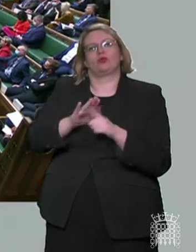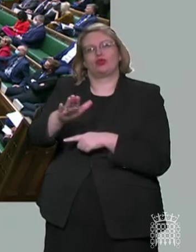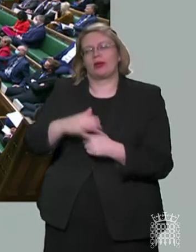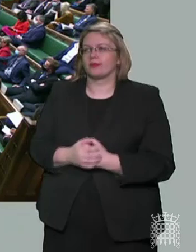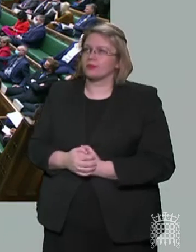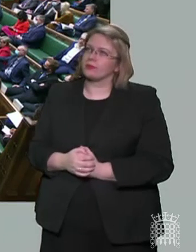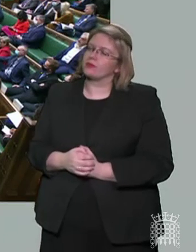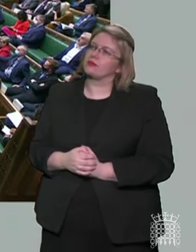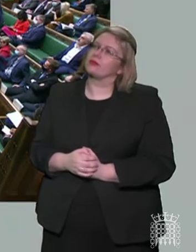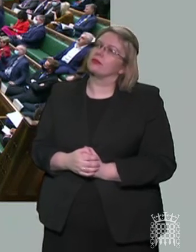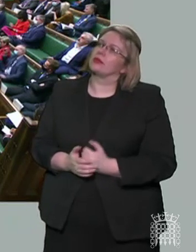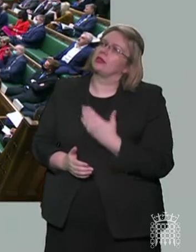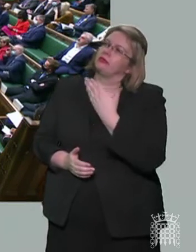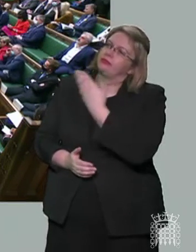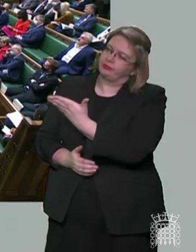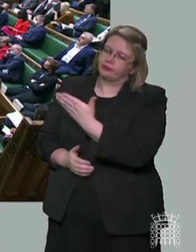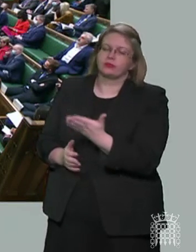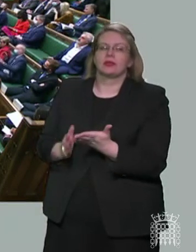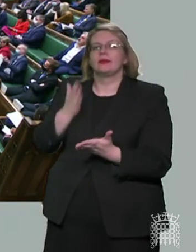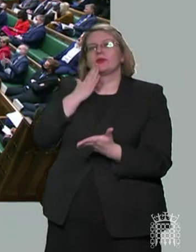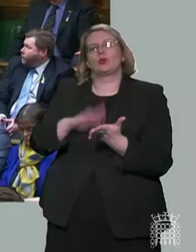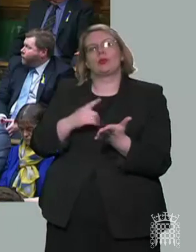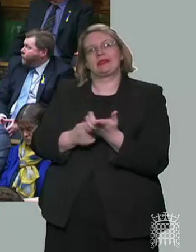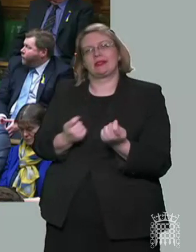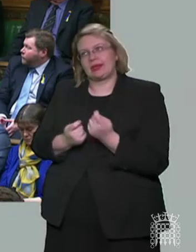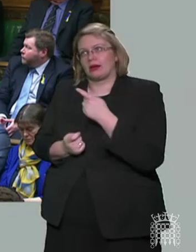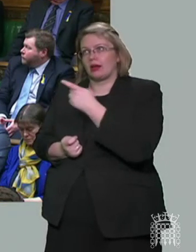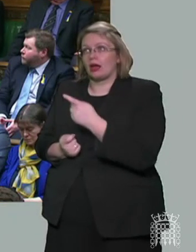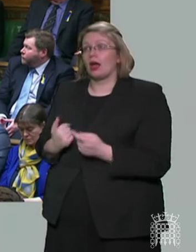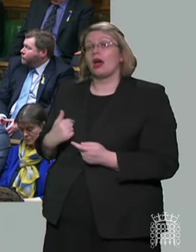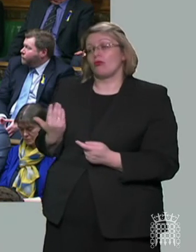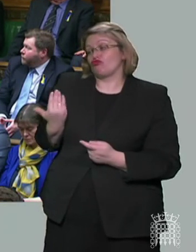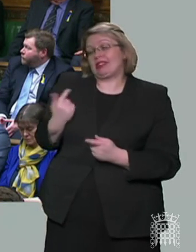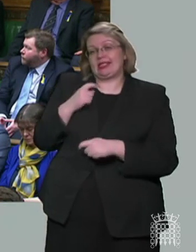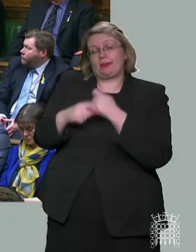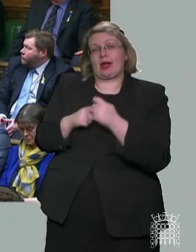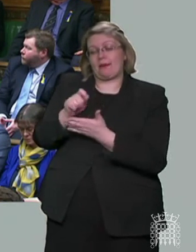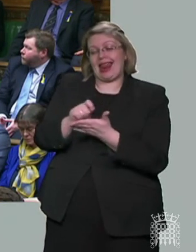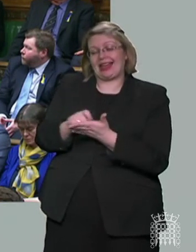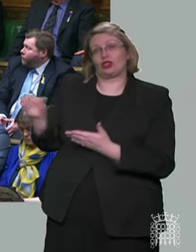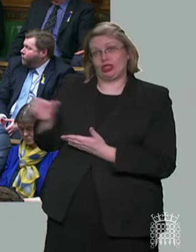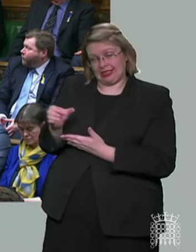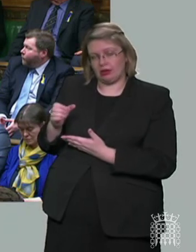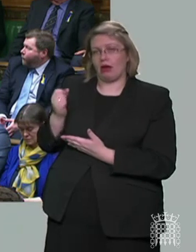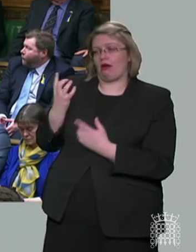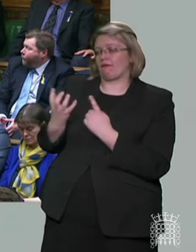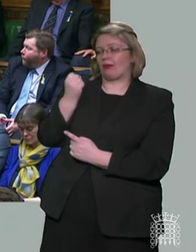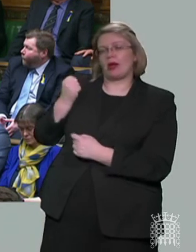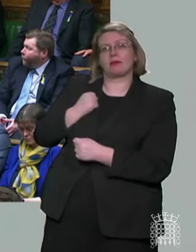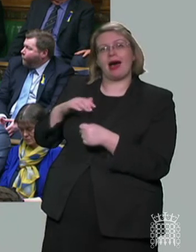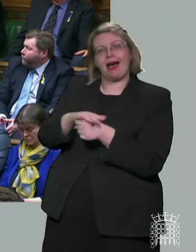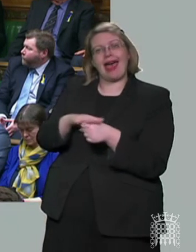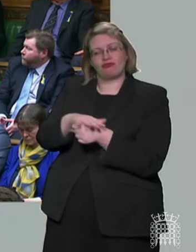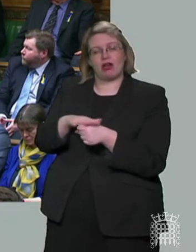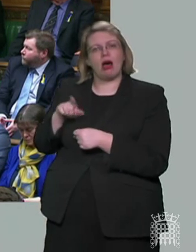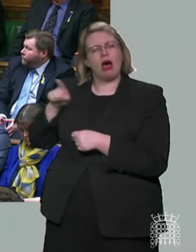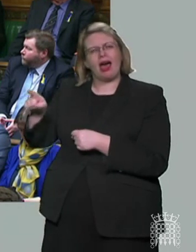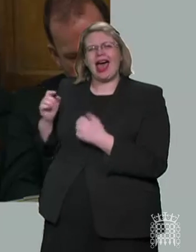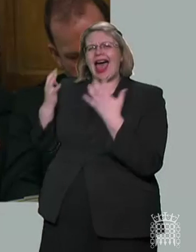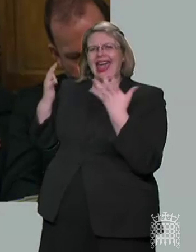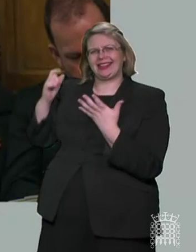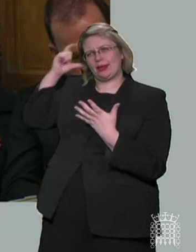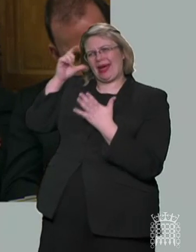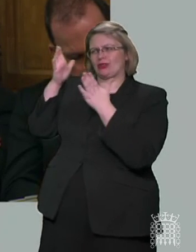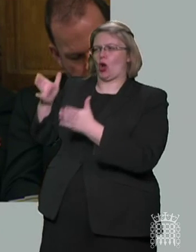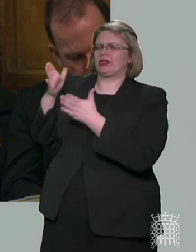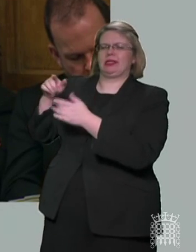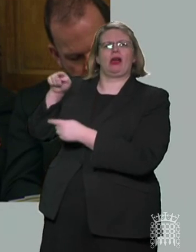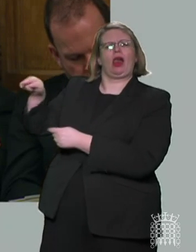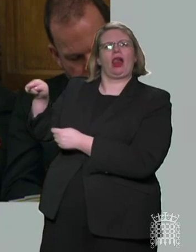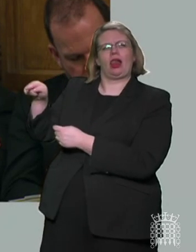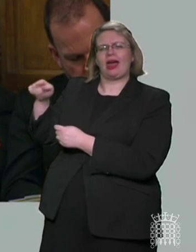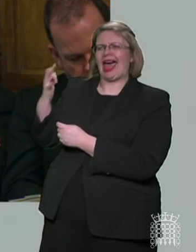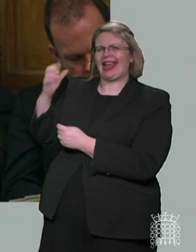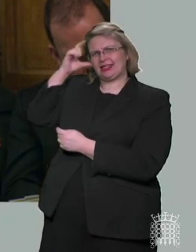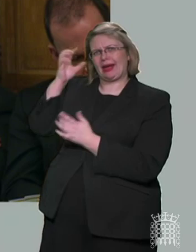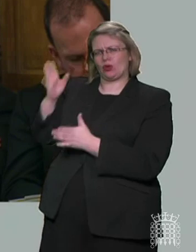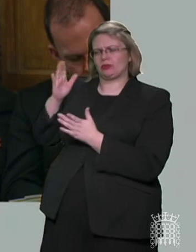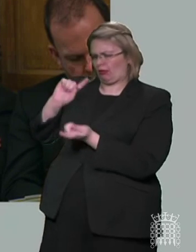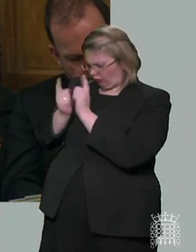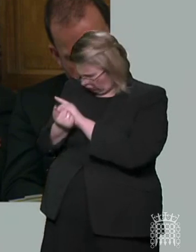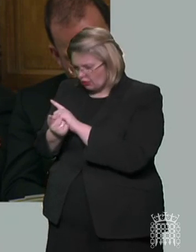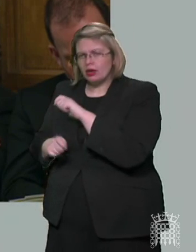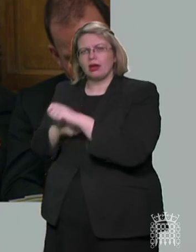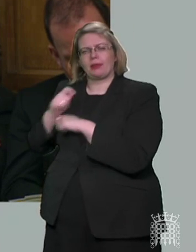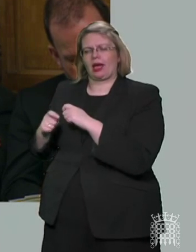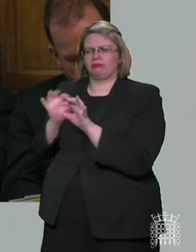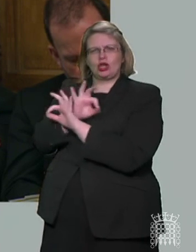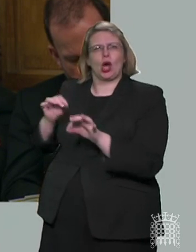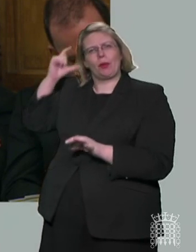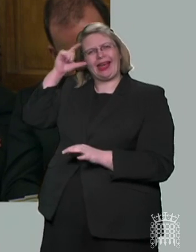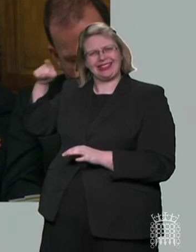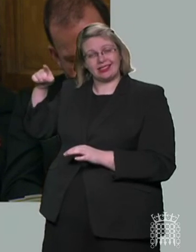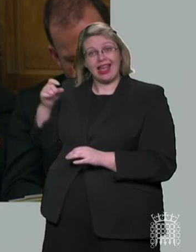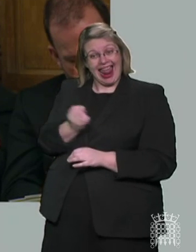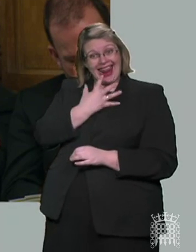Soon after I was elected, I found out that, at Shotley Bridge, an eight-bed community hospital in my constituency had been replaced with a zero-bed unit—something some Labour councillors had known about, but said nothing about during the election campaign.